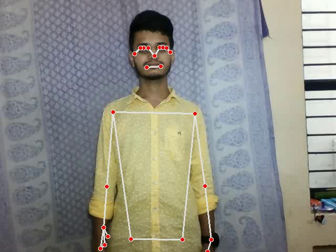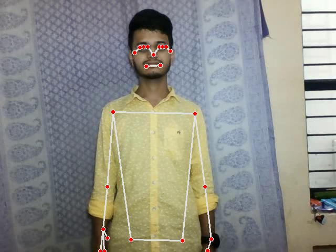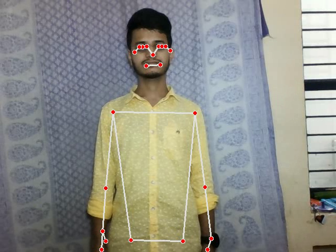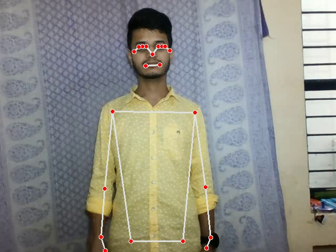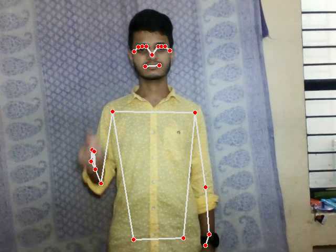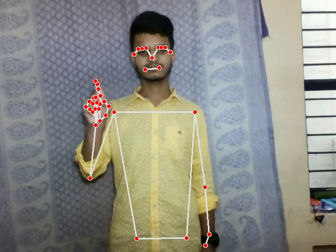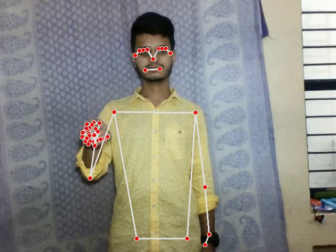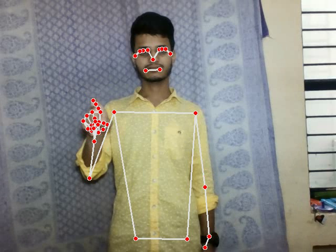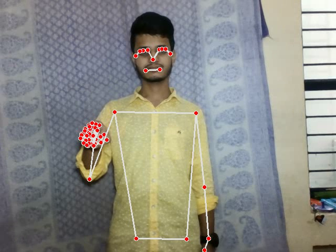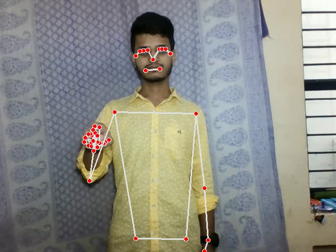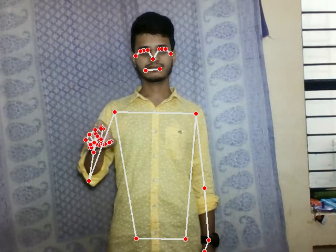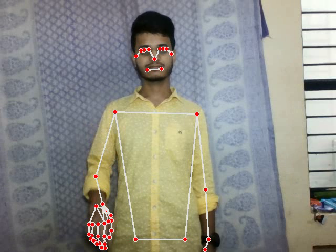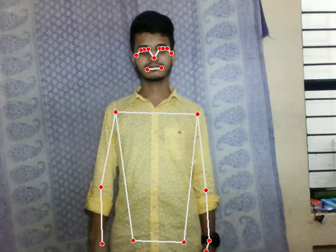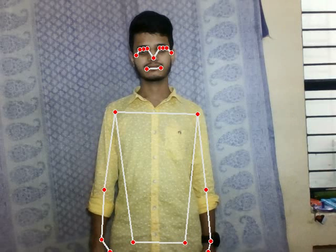need